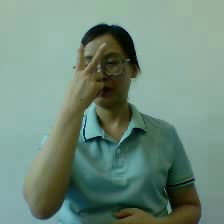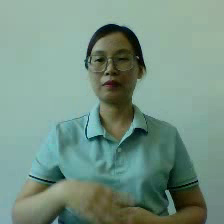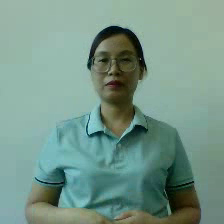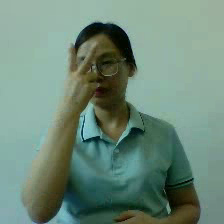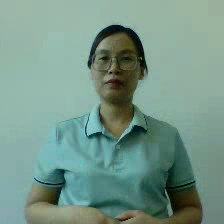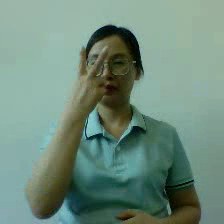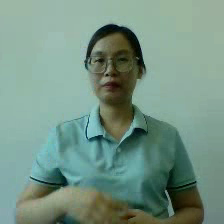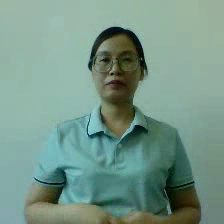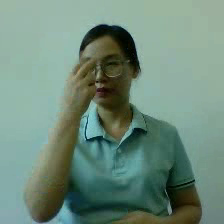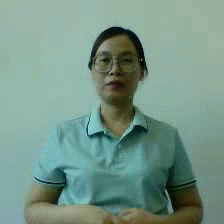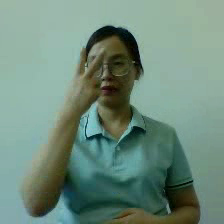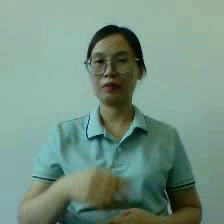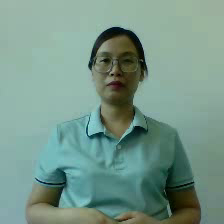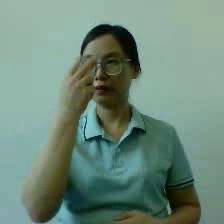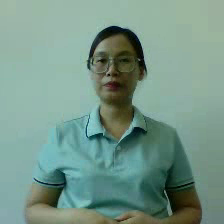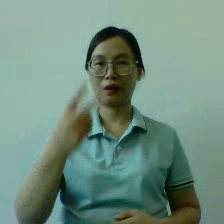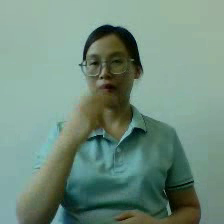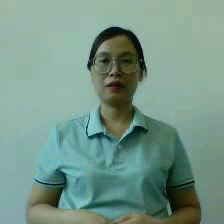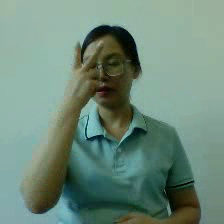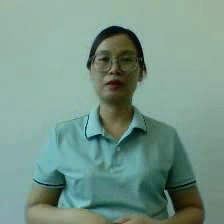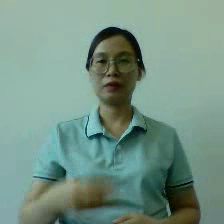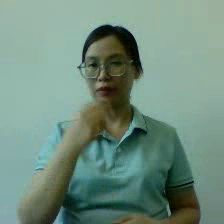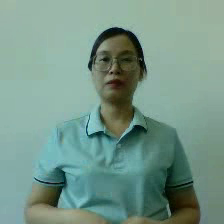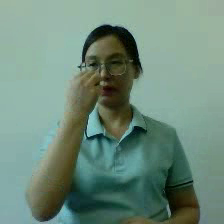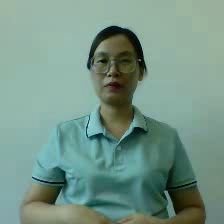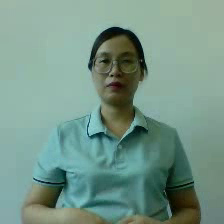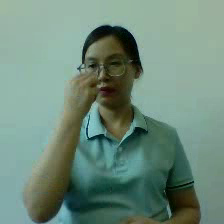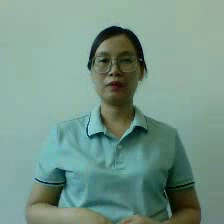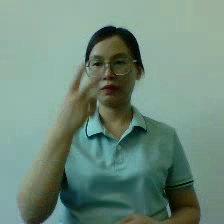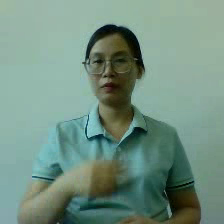Khóc